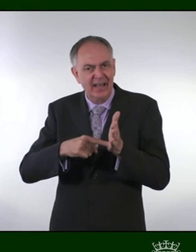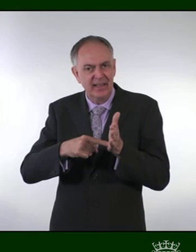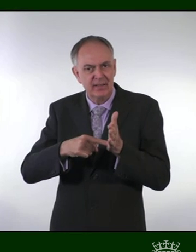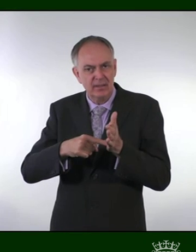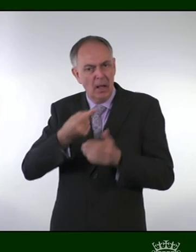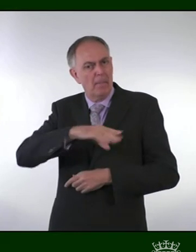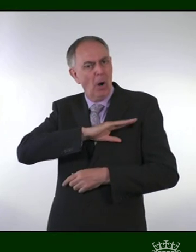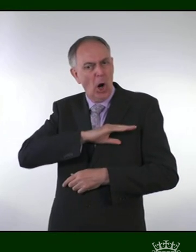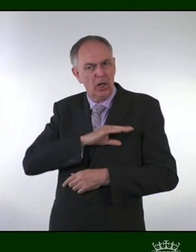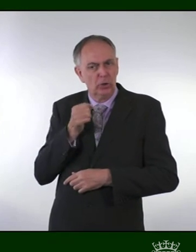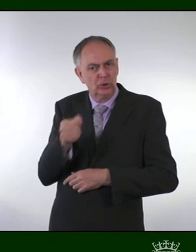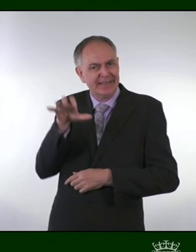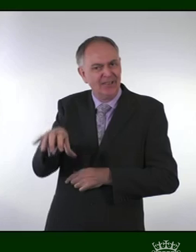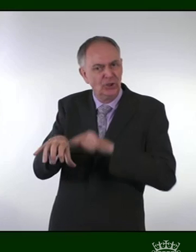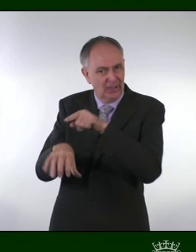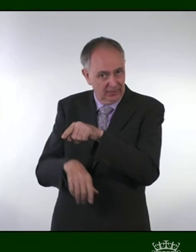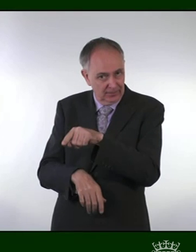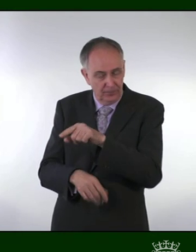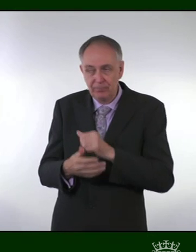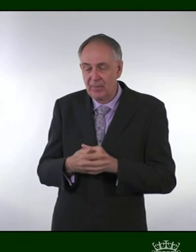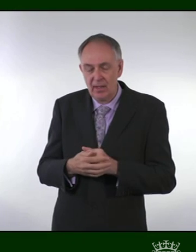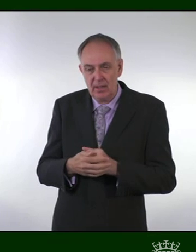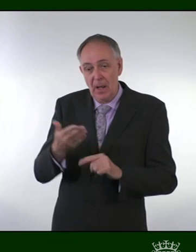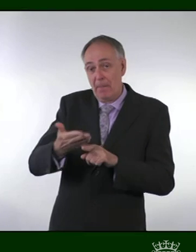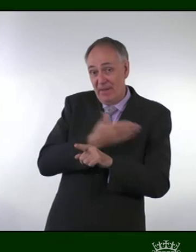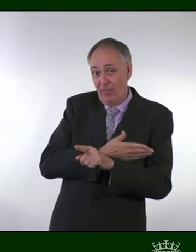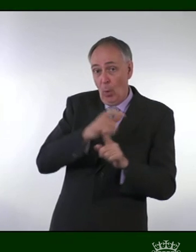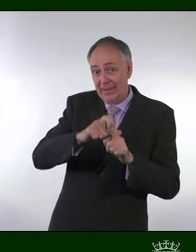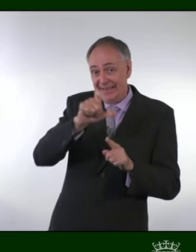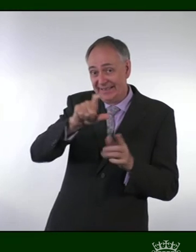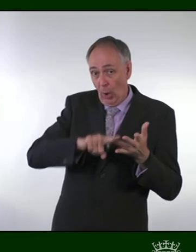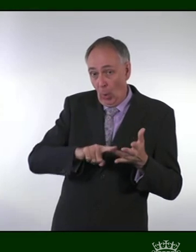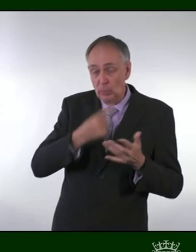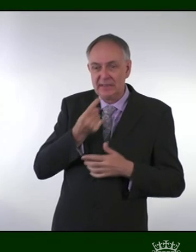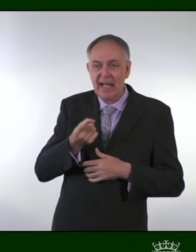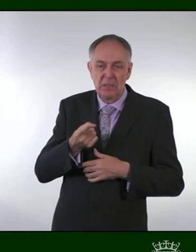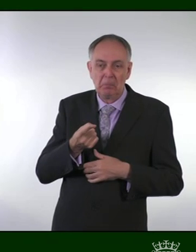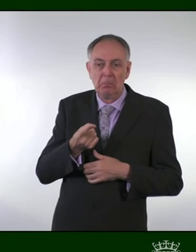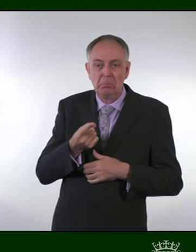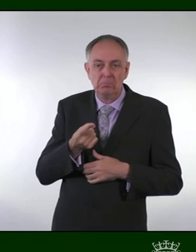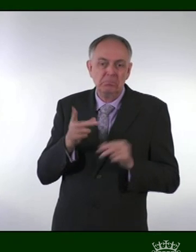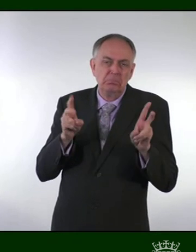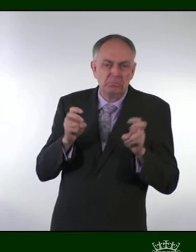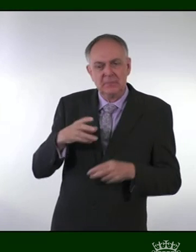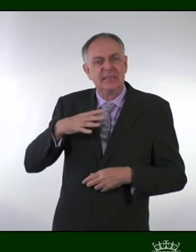It was deemed desirable before the DCO; it now has to be deemed essential.